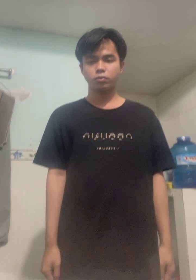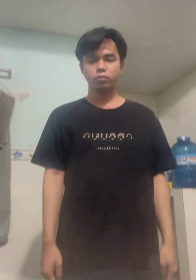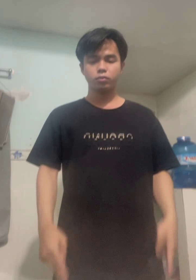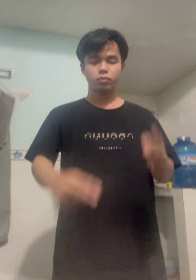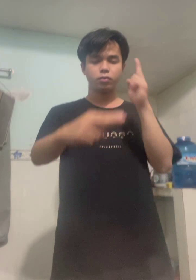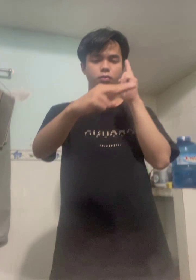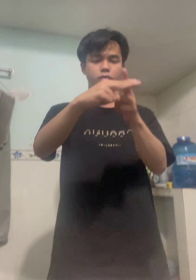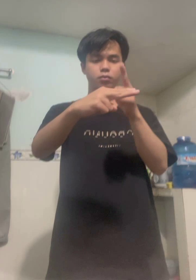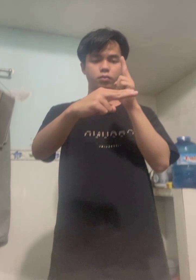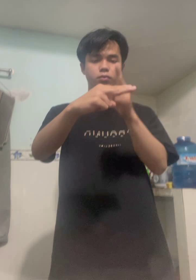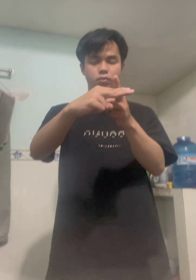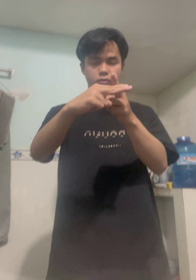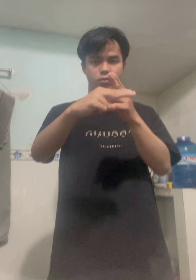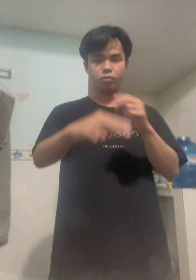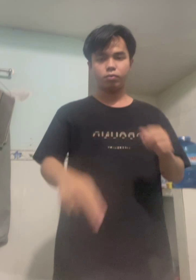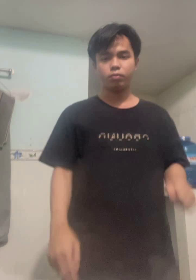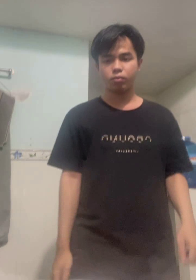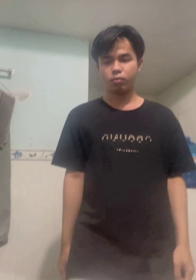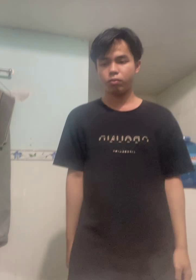yeu cau